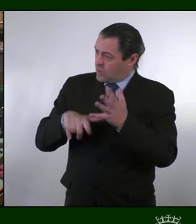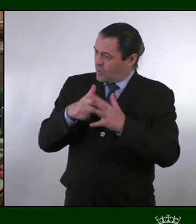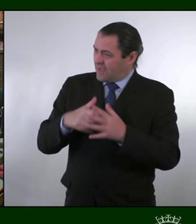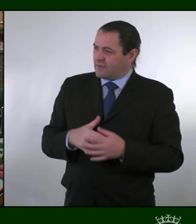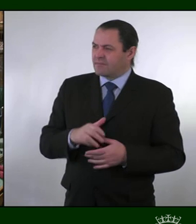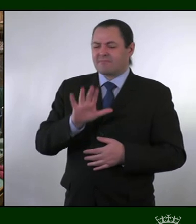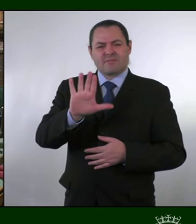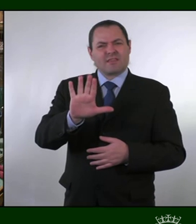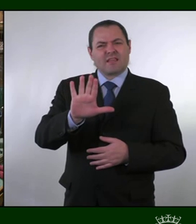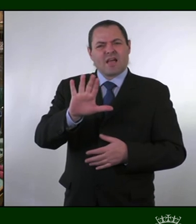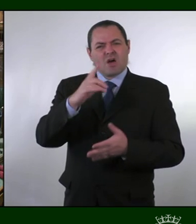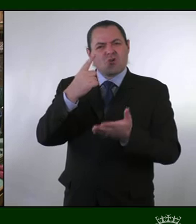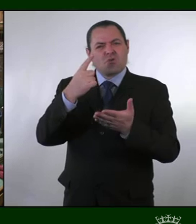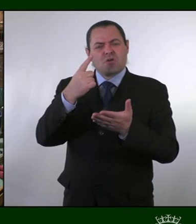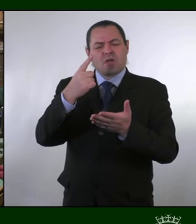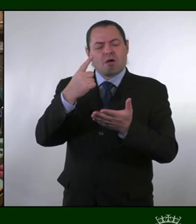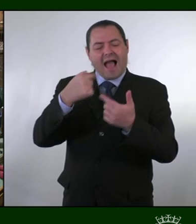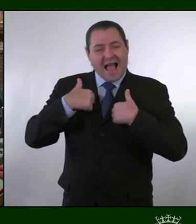It is not a ruling; it is a matter of fact.